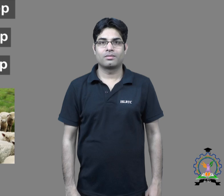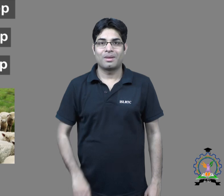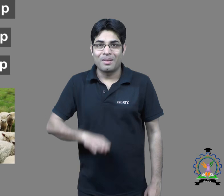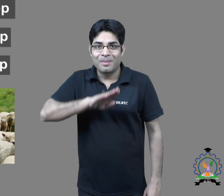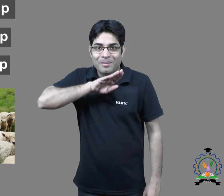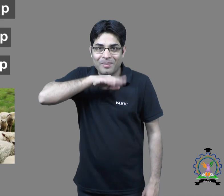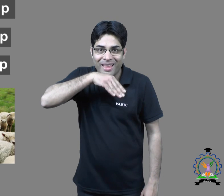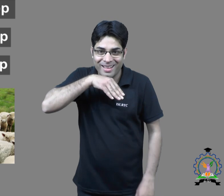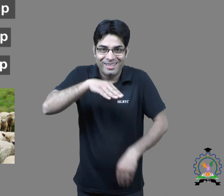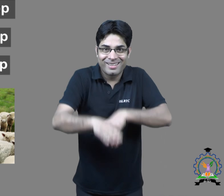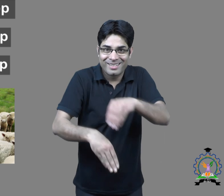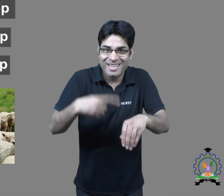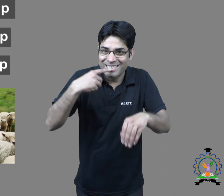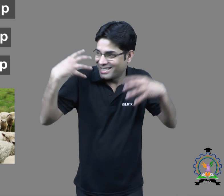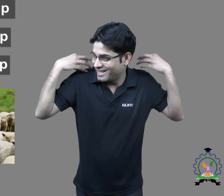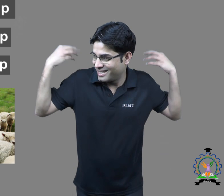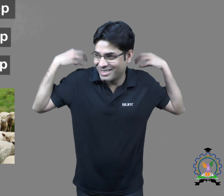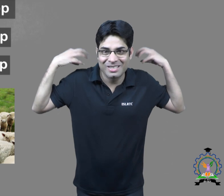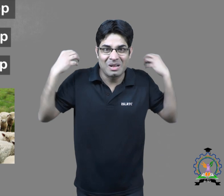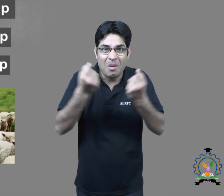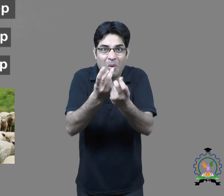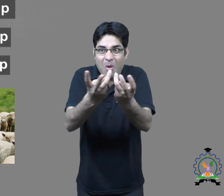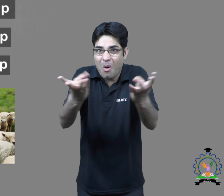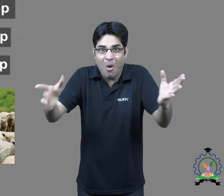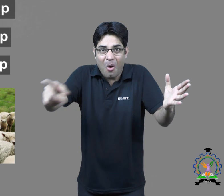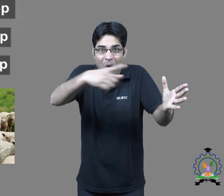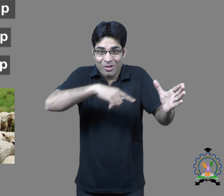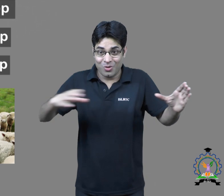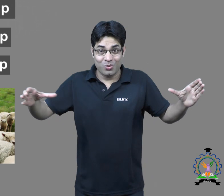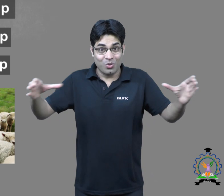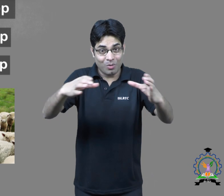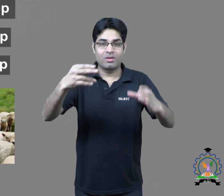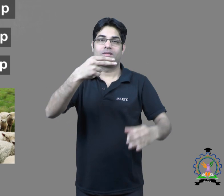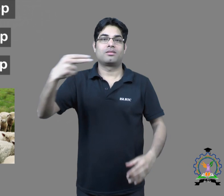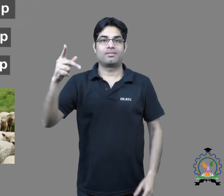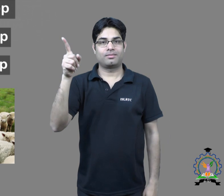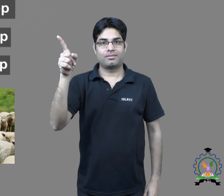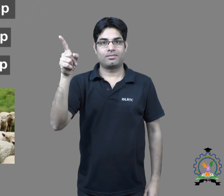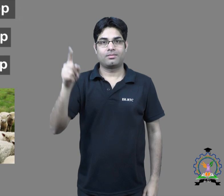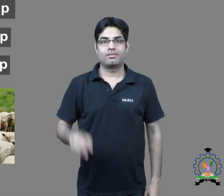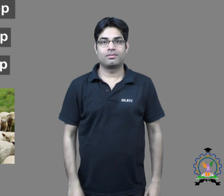Flock Of Sheep Herd Of Sheep Mob Of Sheep